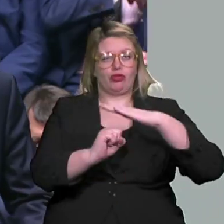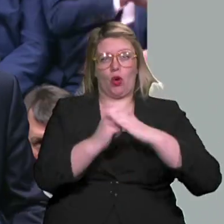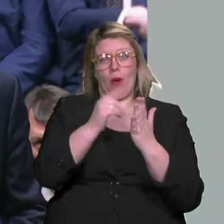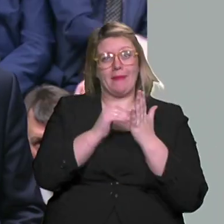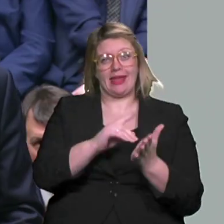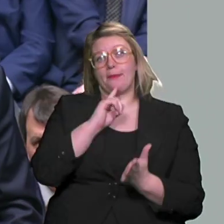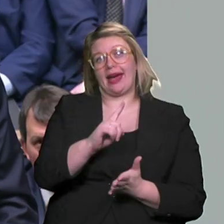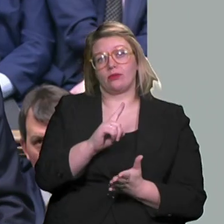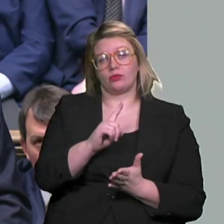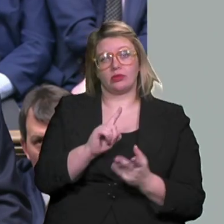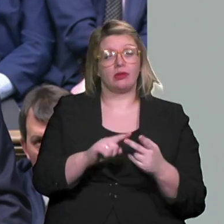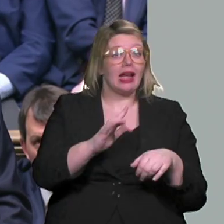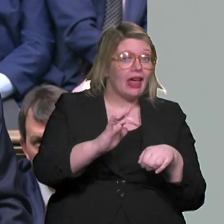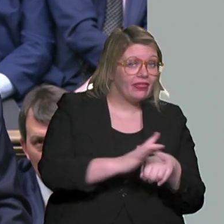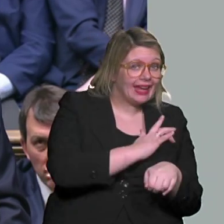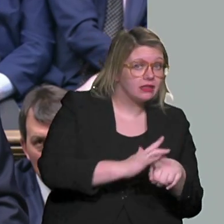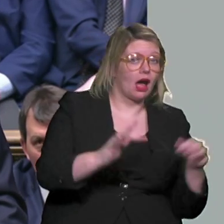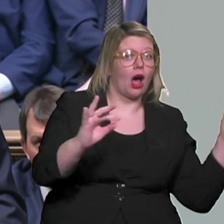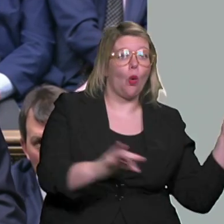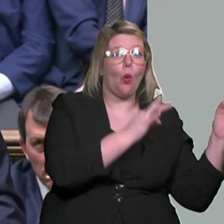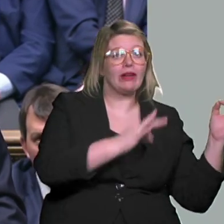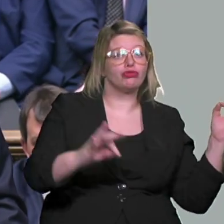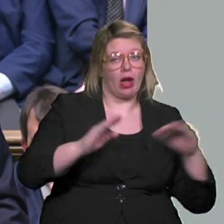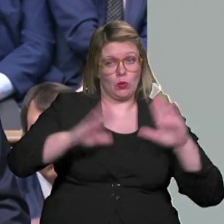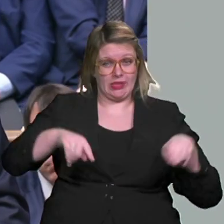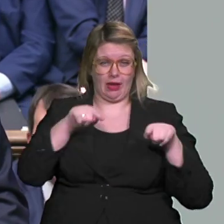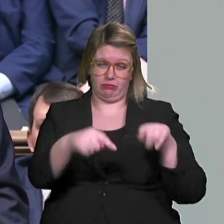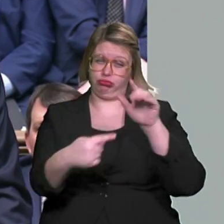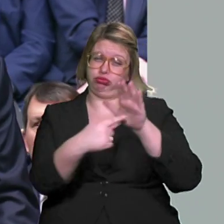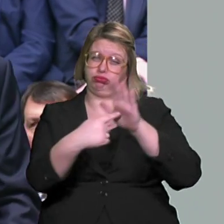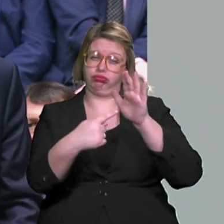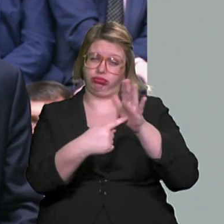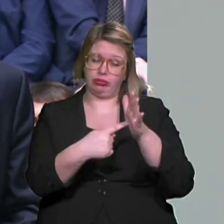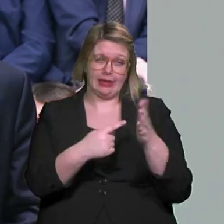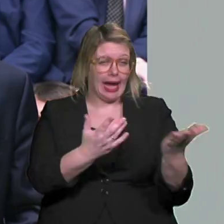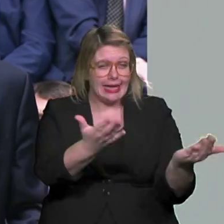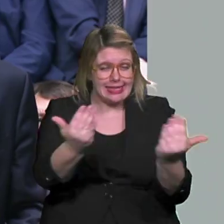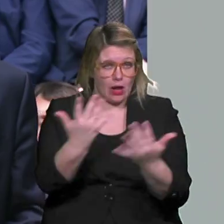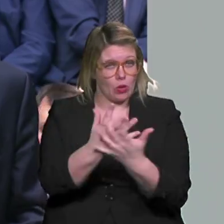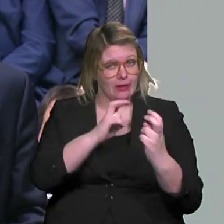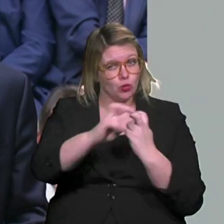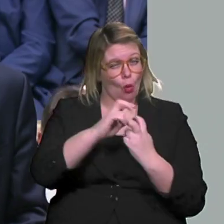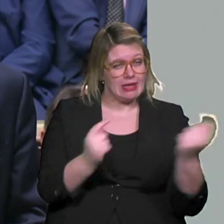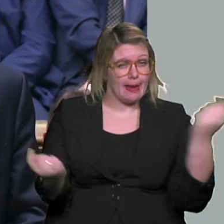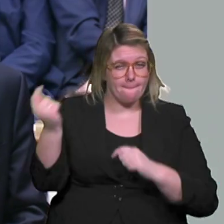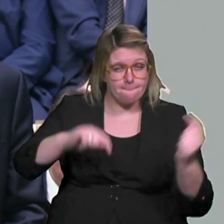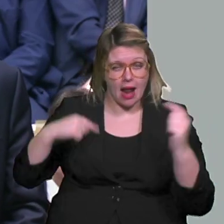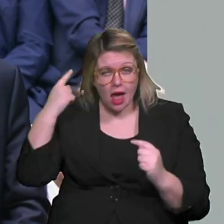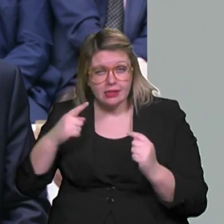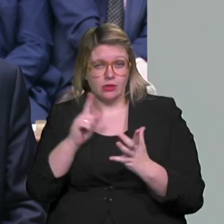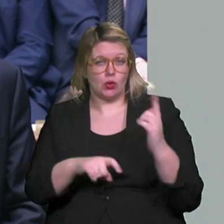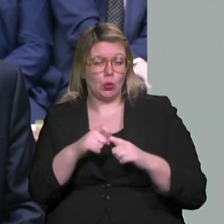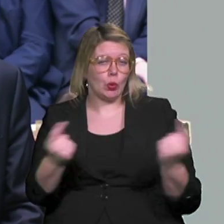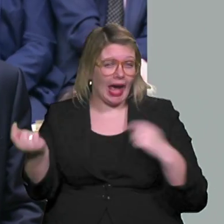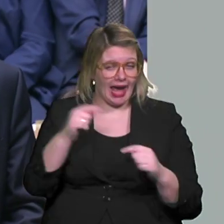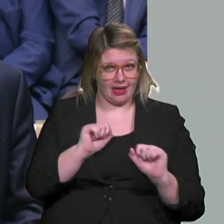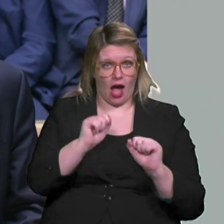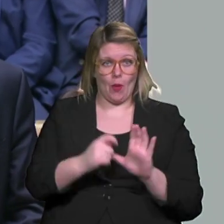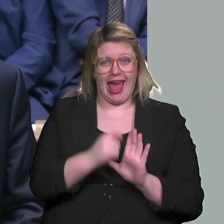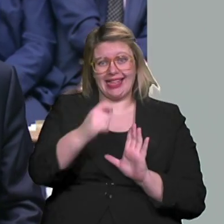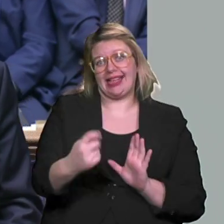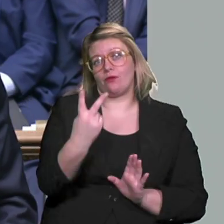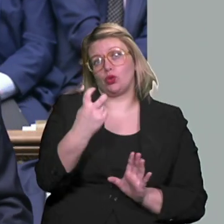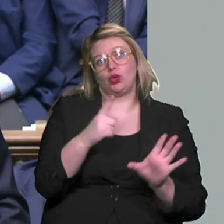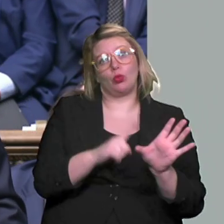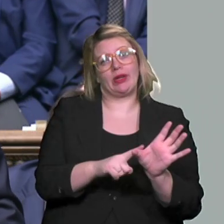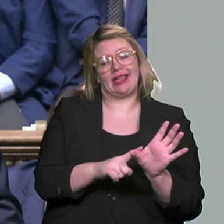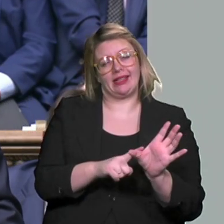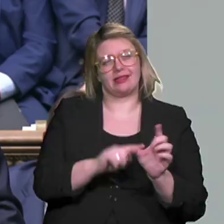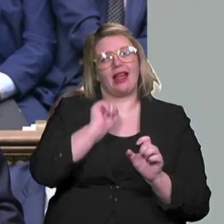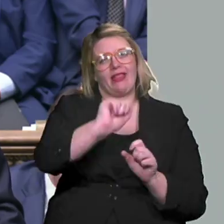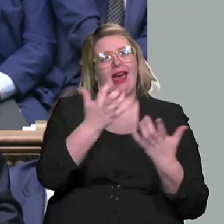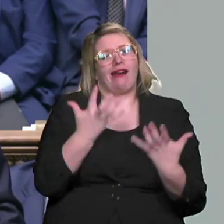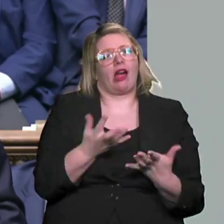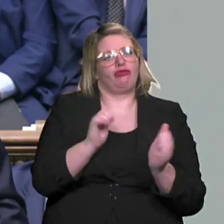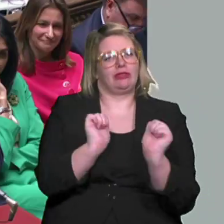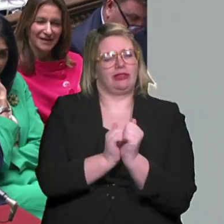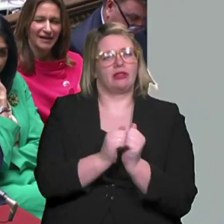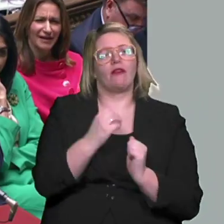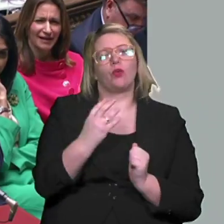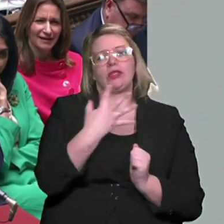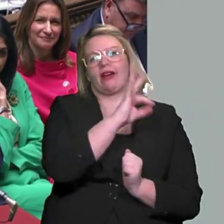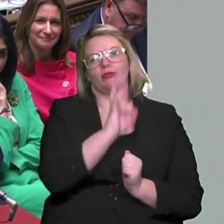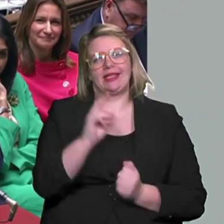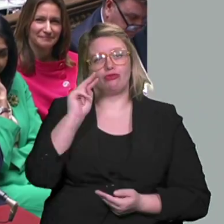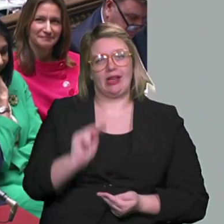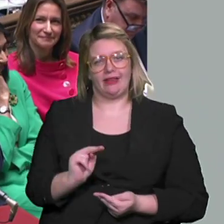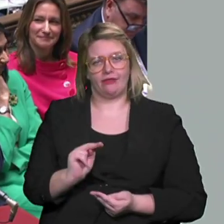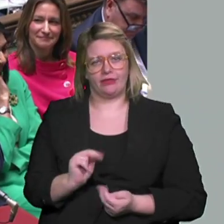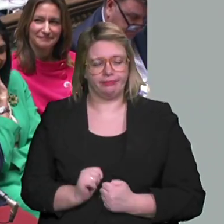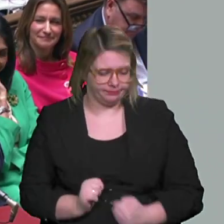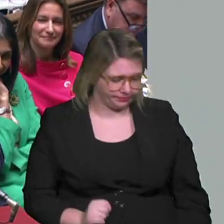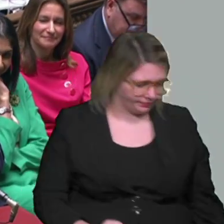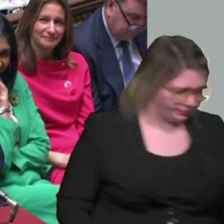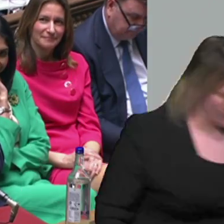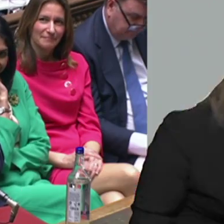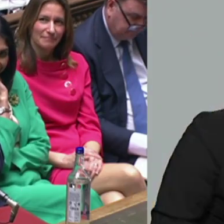Because our theatres, orchestras and museums do such a brilliant job at attracting tourists to London and the UK, I will extend for another two years their current 45% and 50% reliefs.